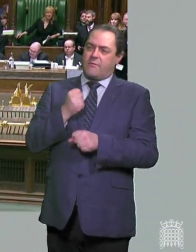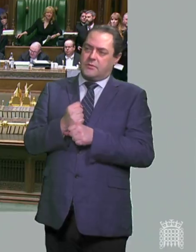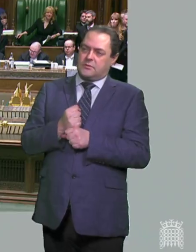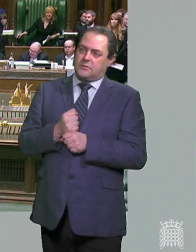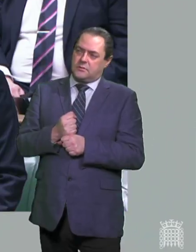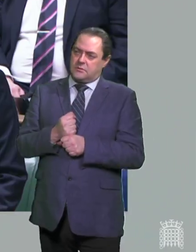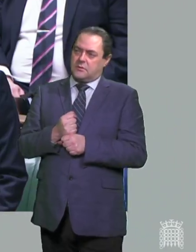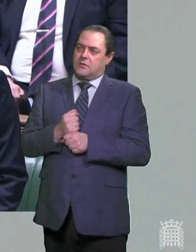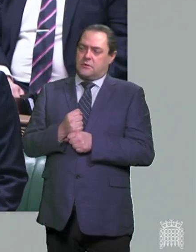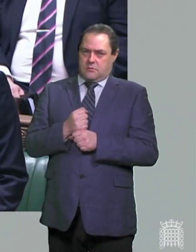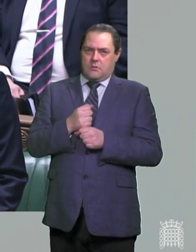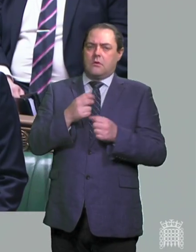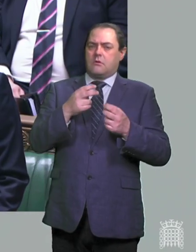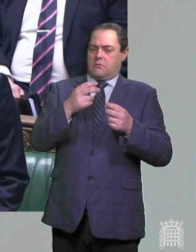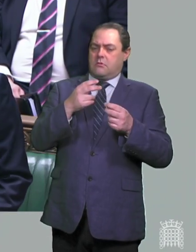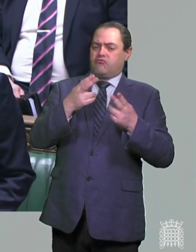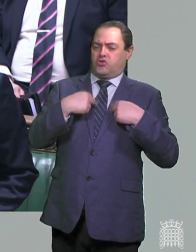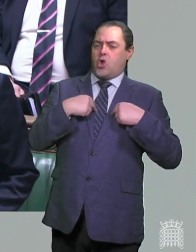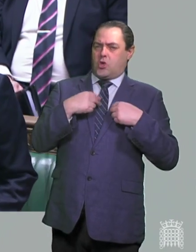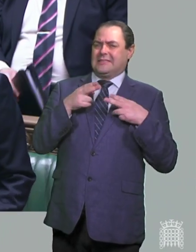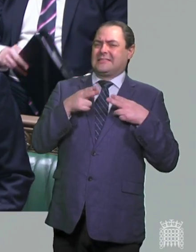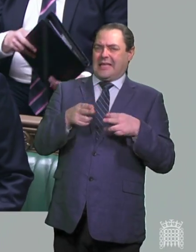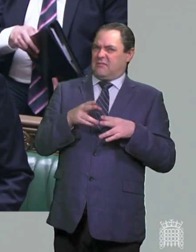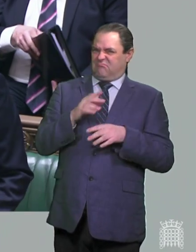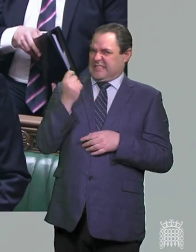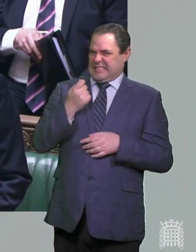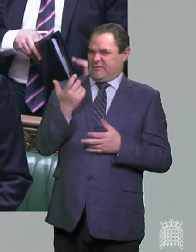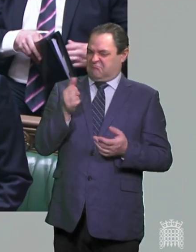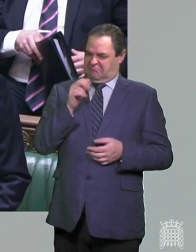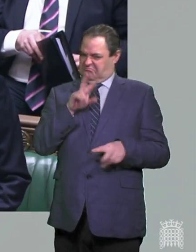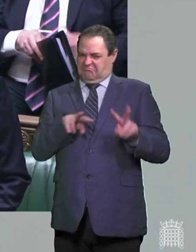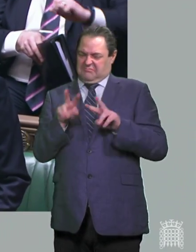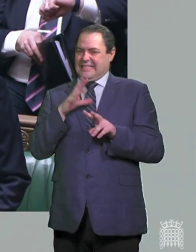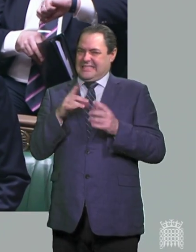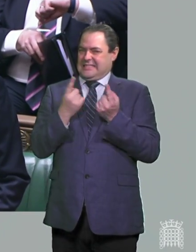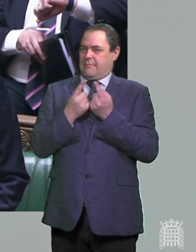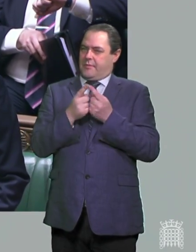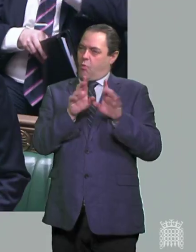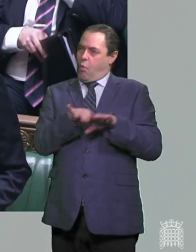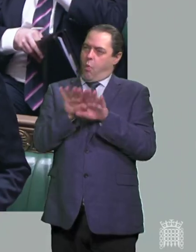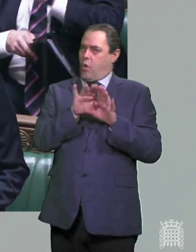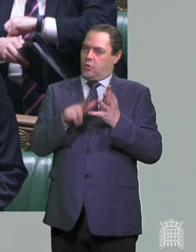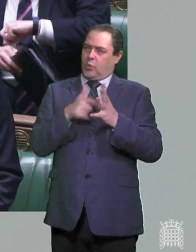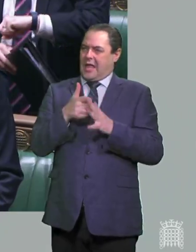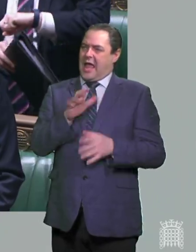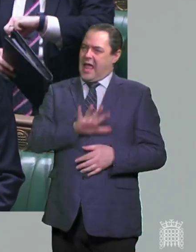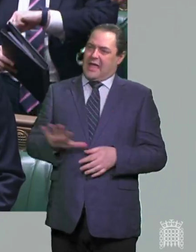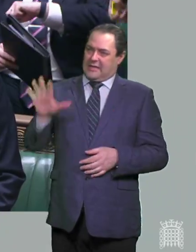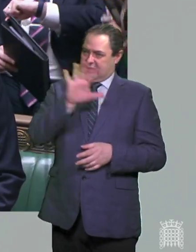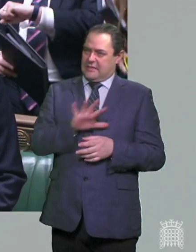The Scottish Government’s deposit return scheme does not work, and it is very important we find a solution that works across all parts of the United Kingdom.